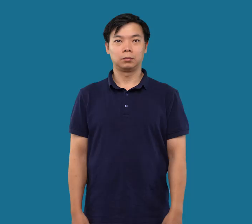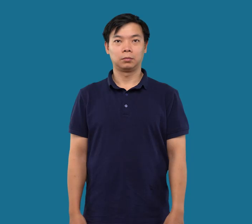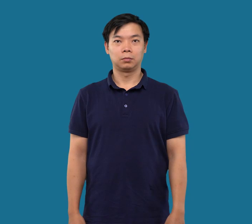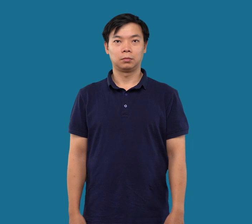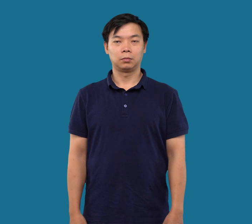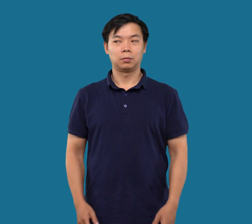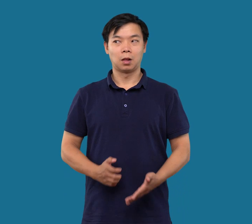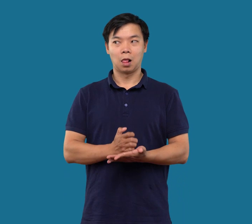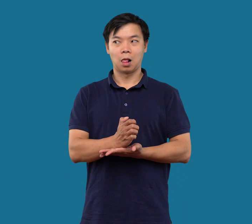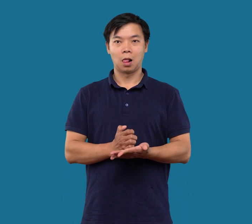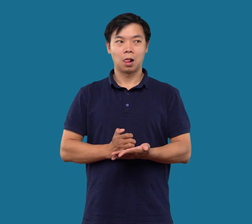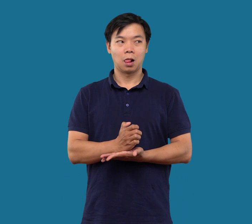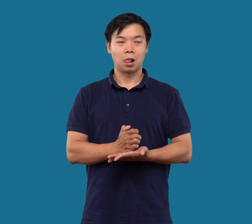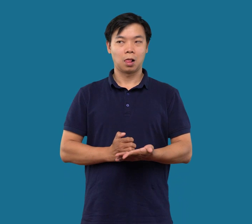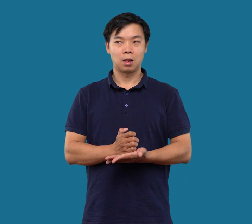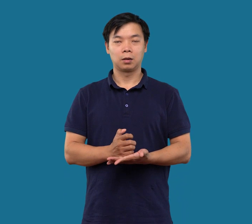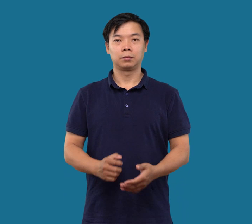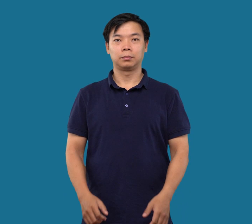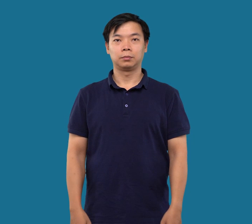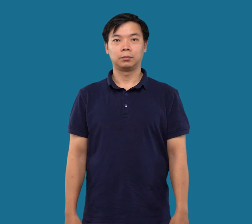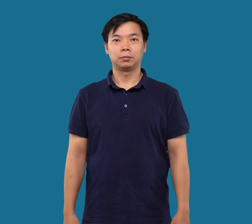gian lận